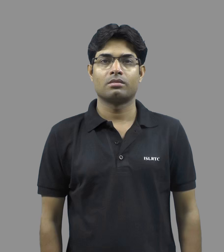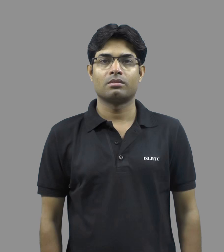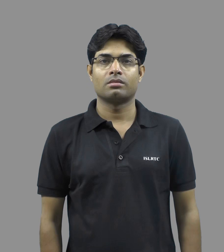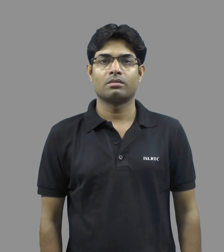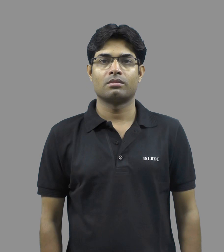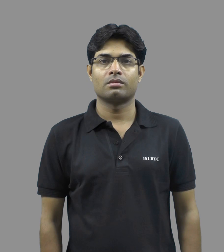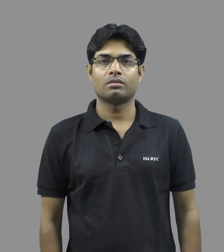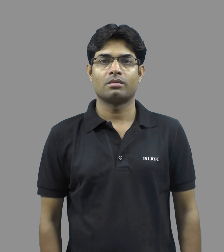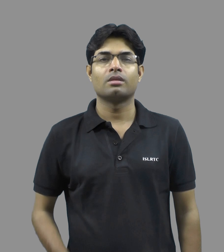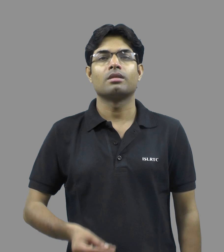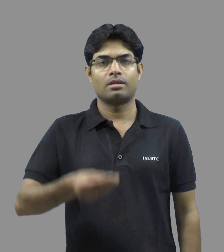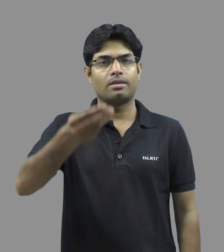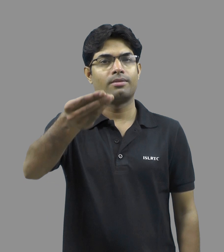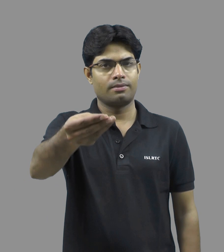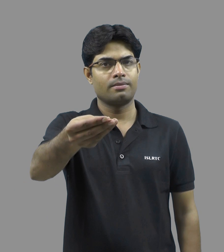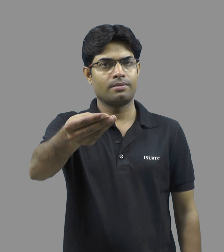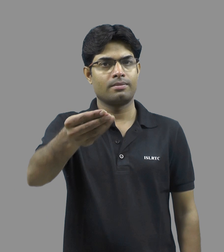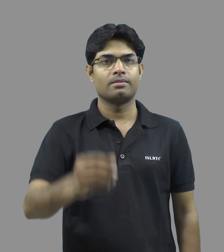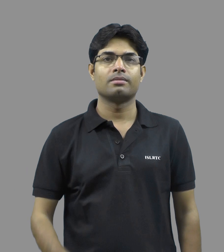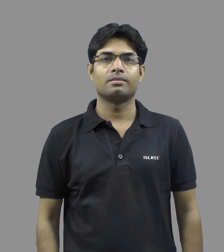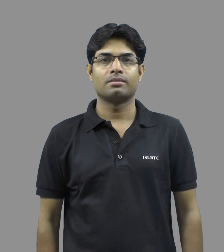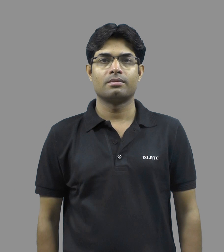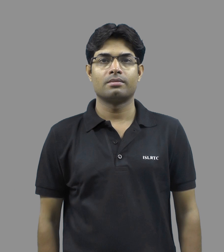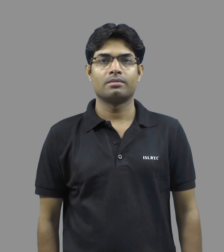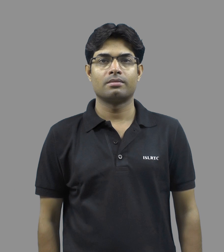Give